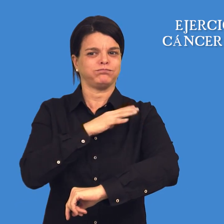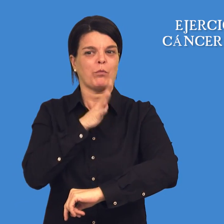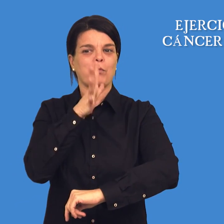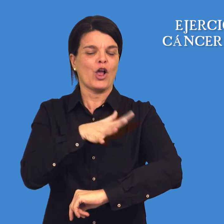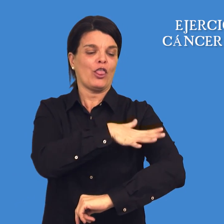motivo